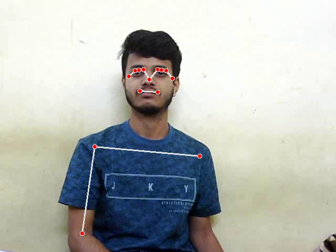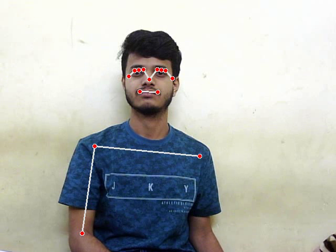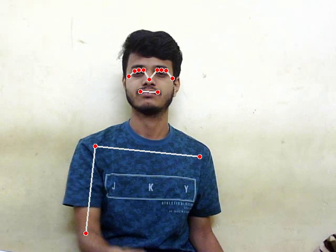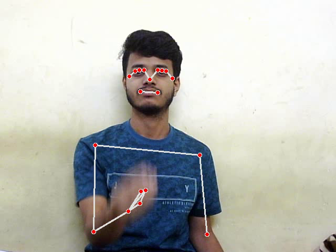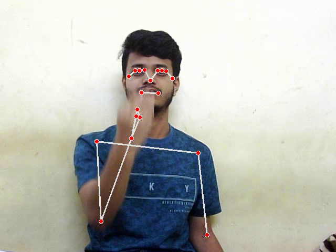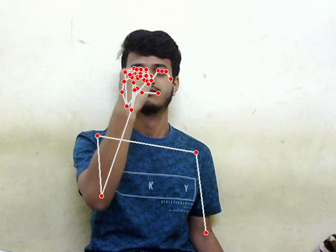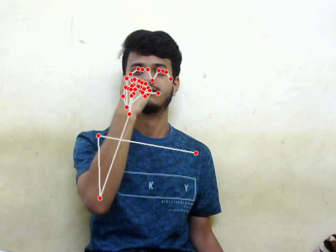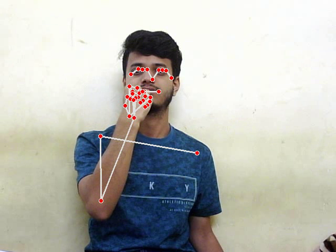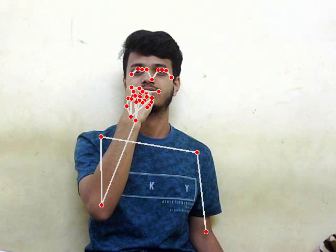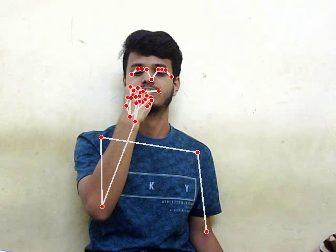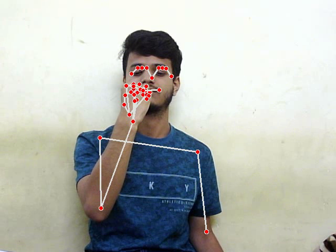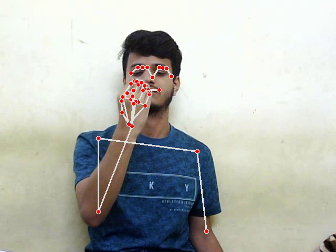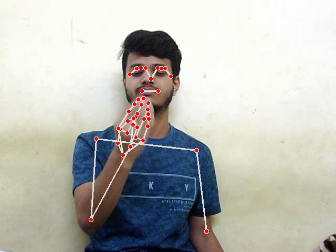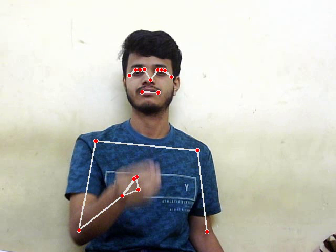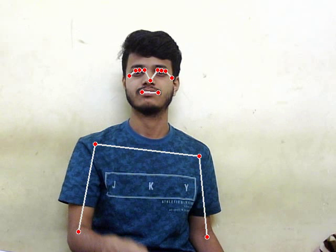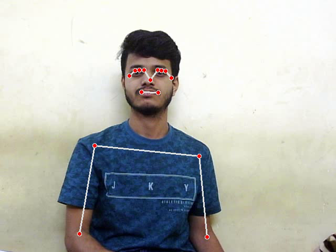eat